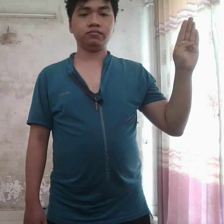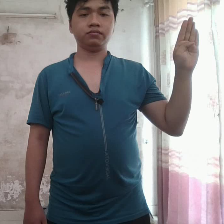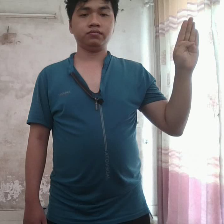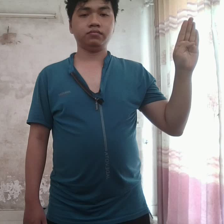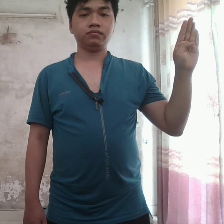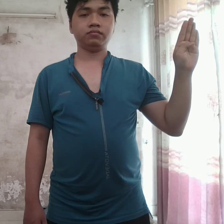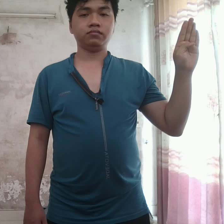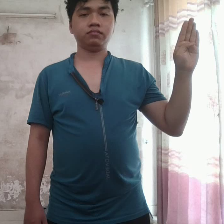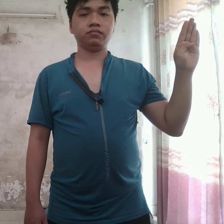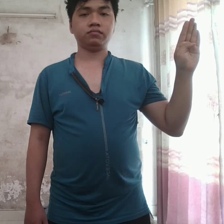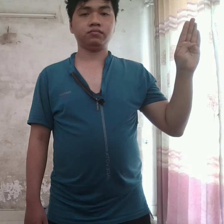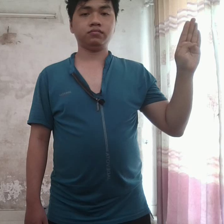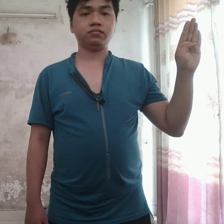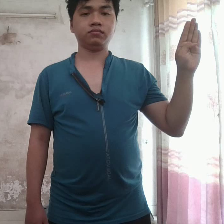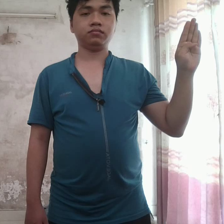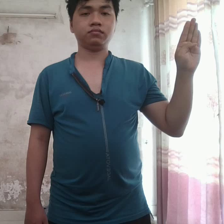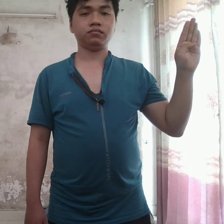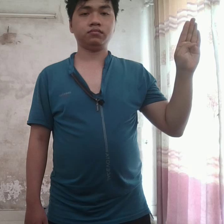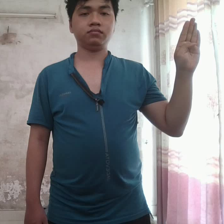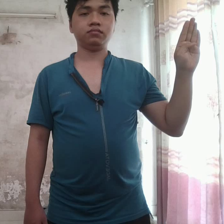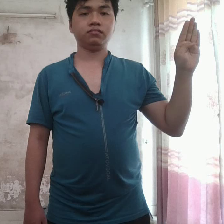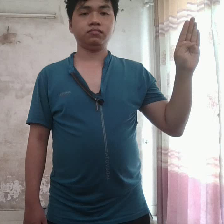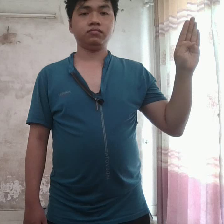b